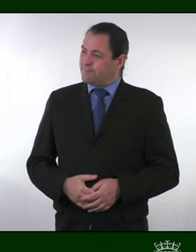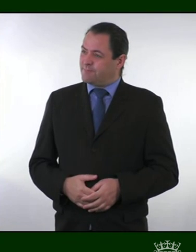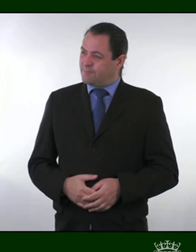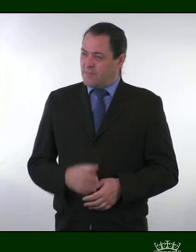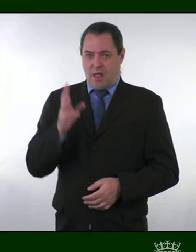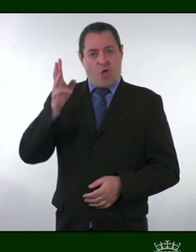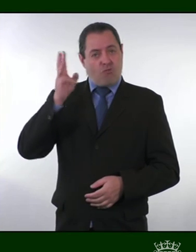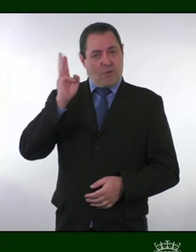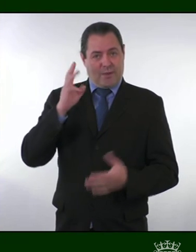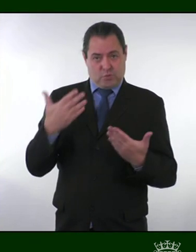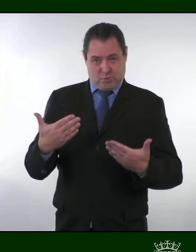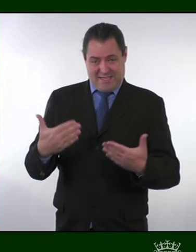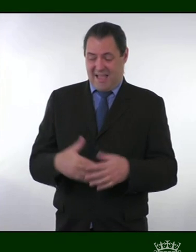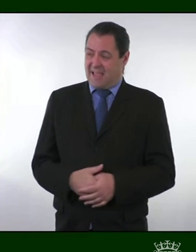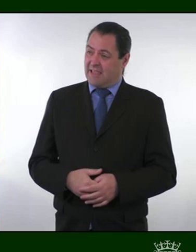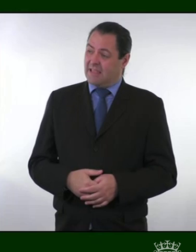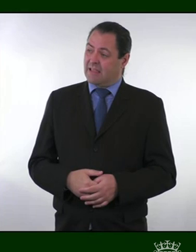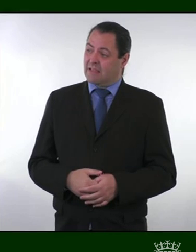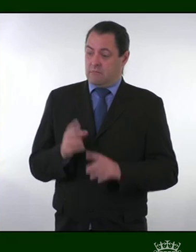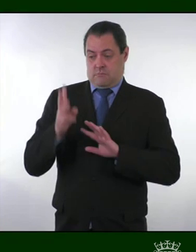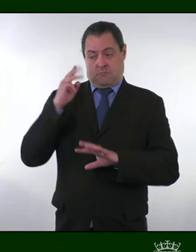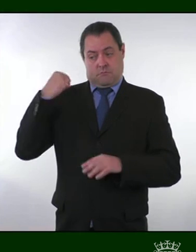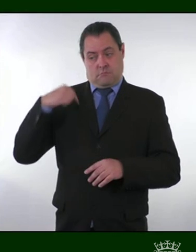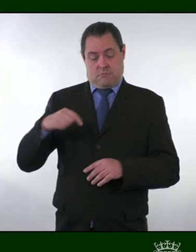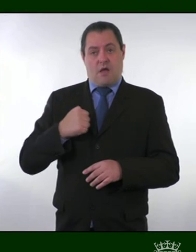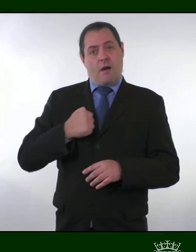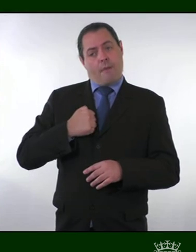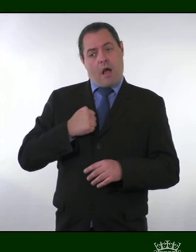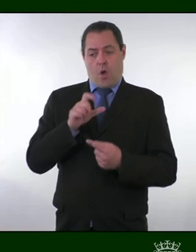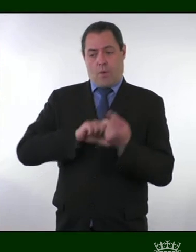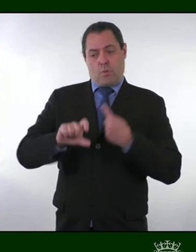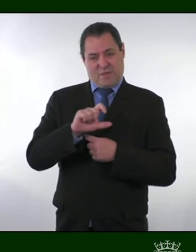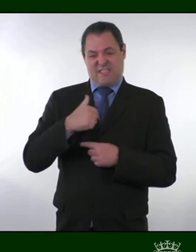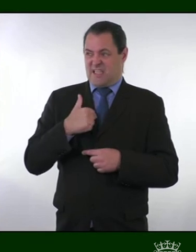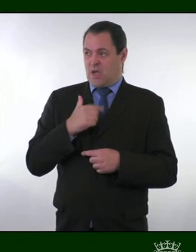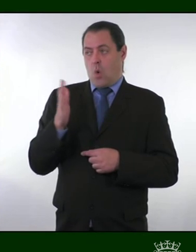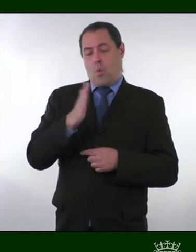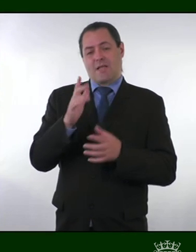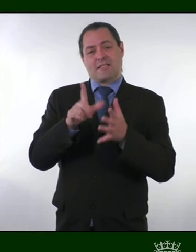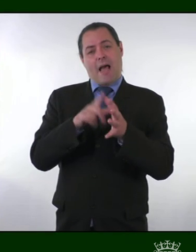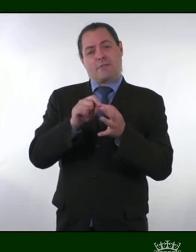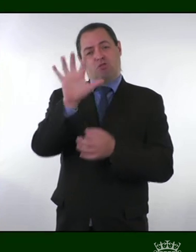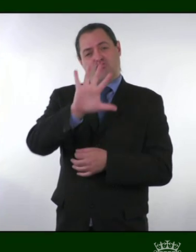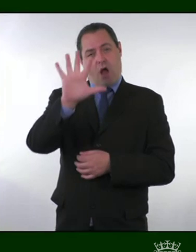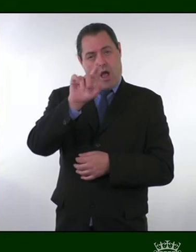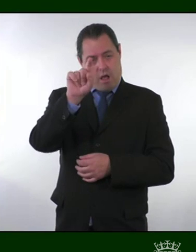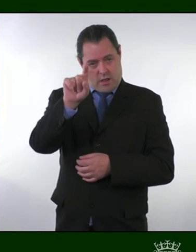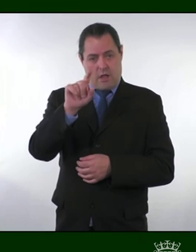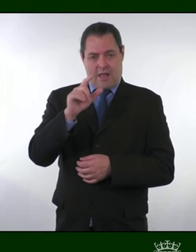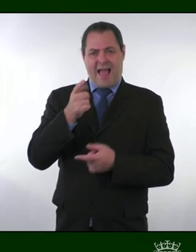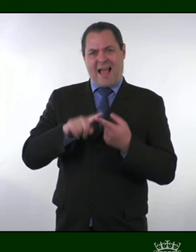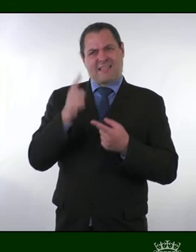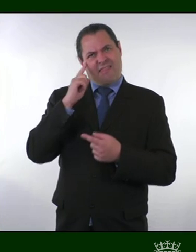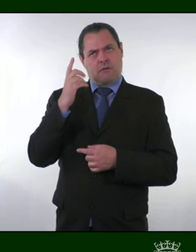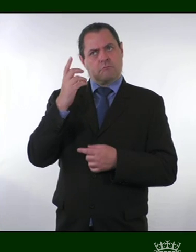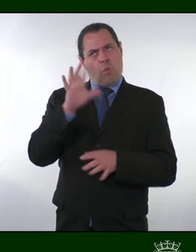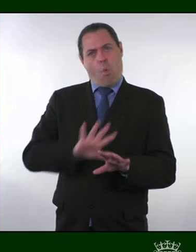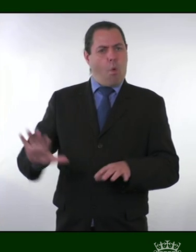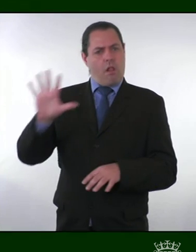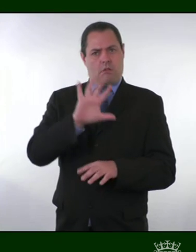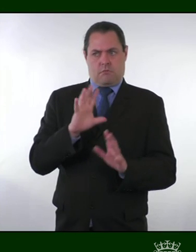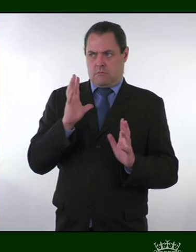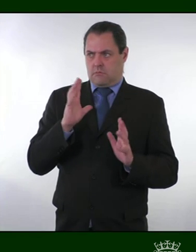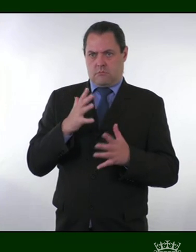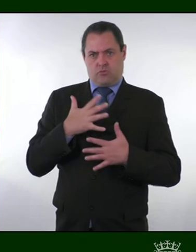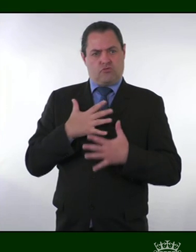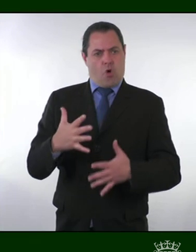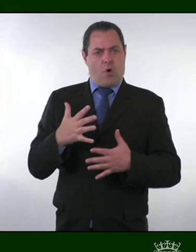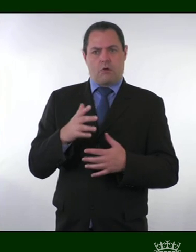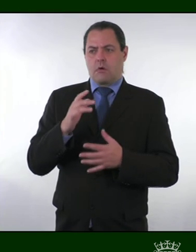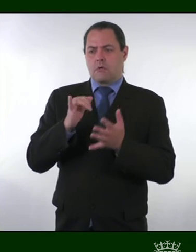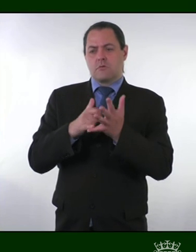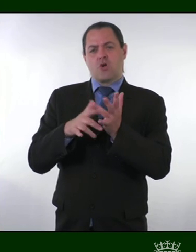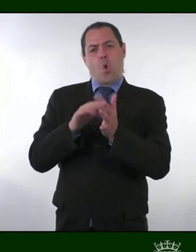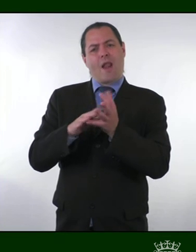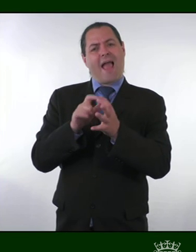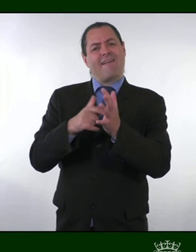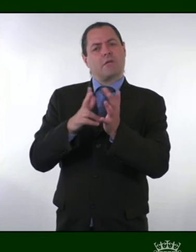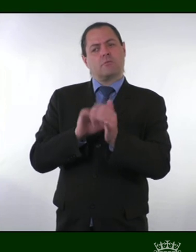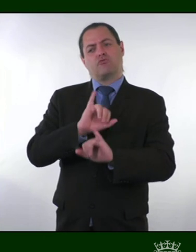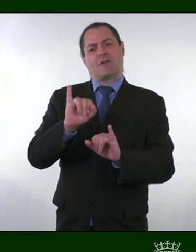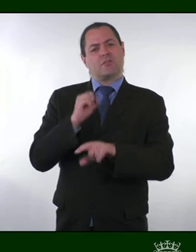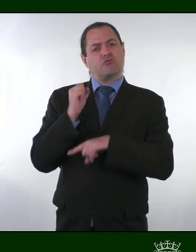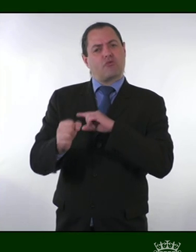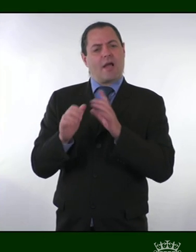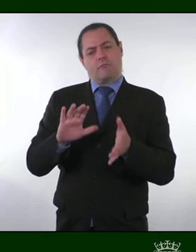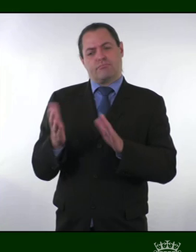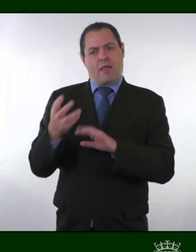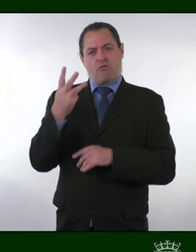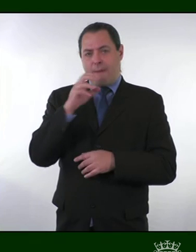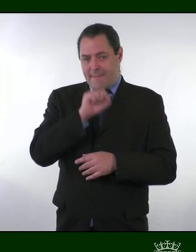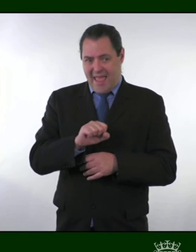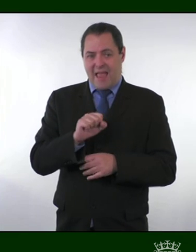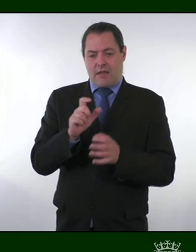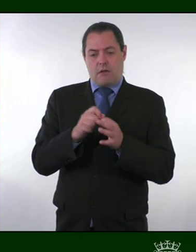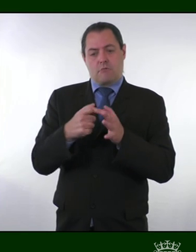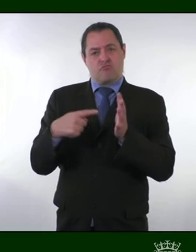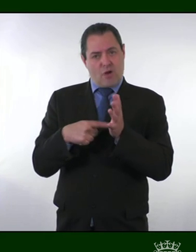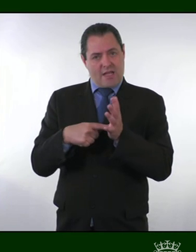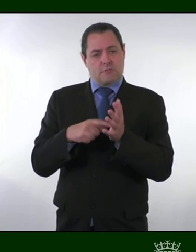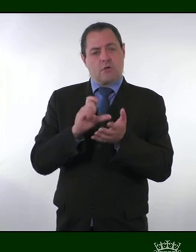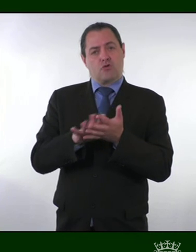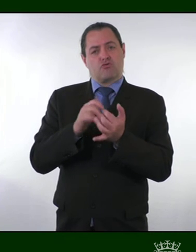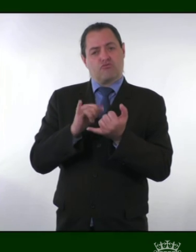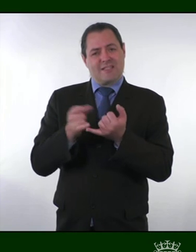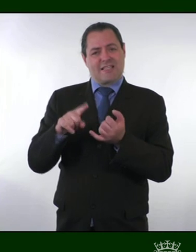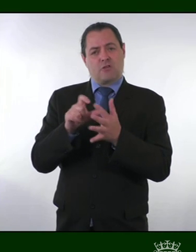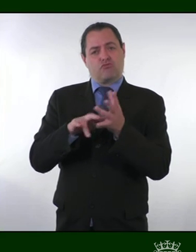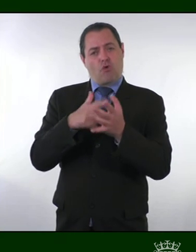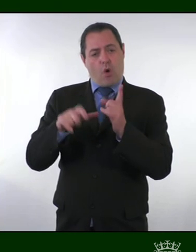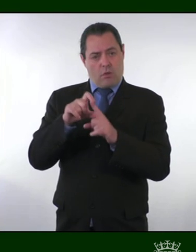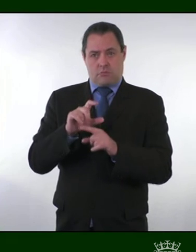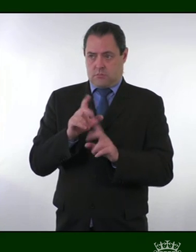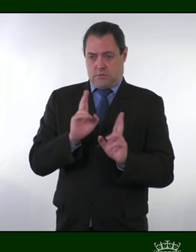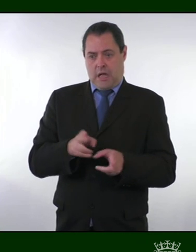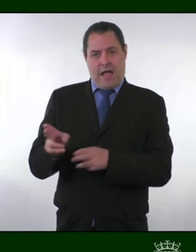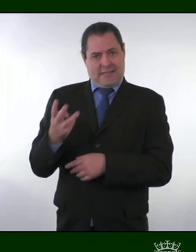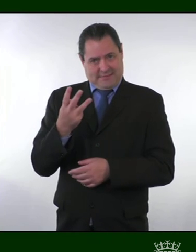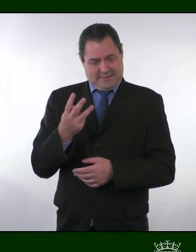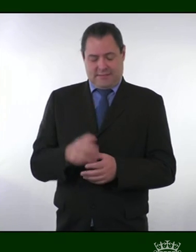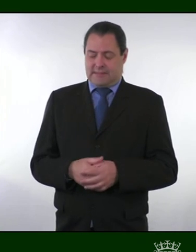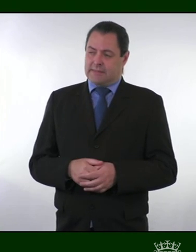Three weeks ago today, the community in my constituency of West Aberdeenshire and Kincardine, and indeed I think the entire country, was rocked by the events on the railway line just south of Stonehaven: the tragic events in which three men—Brett McCullough, Chris Stuchbury and Donald Dinnie—tragically lost their lives.